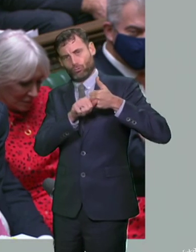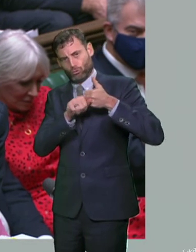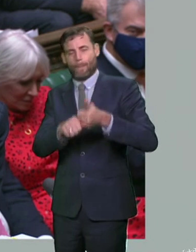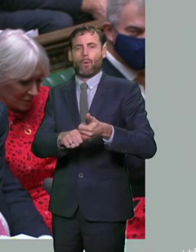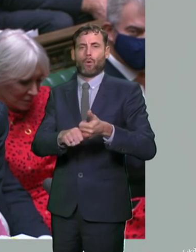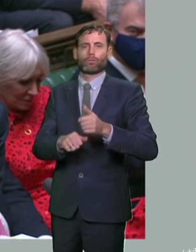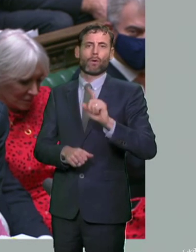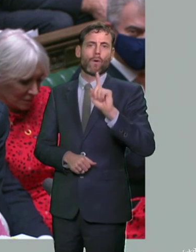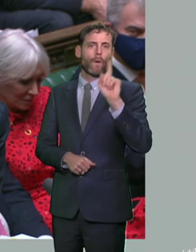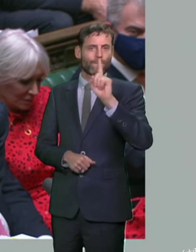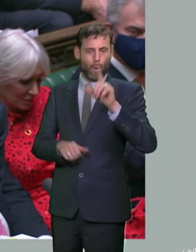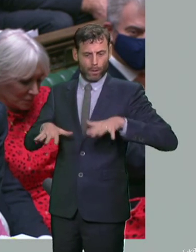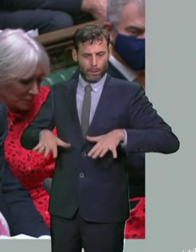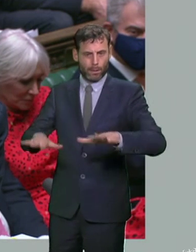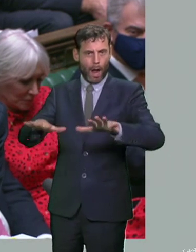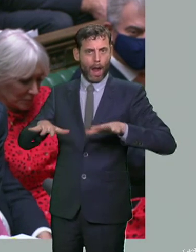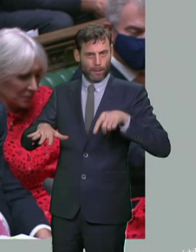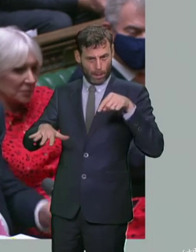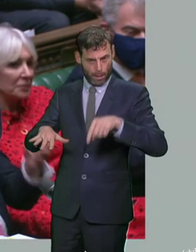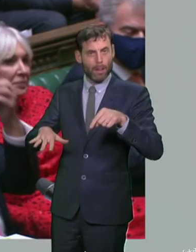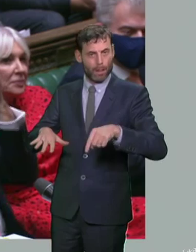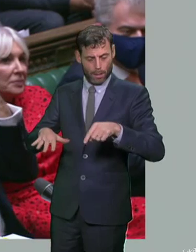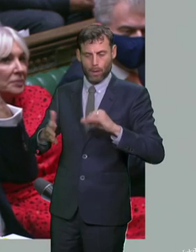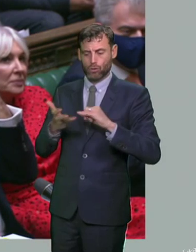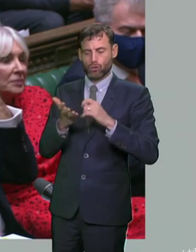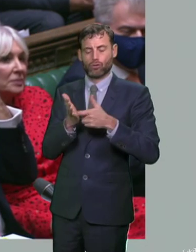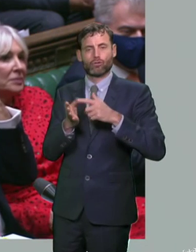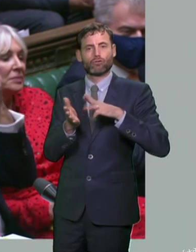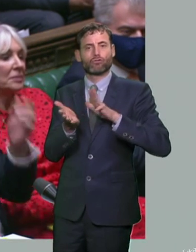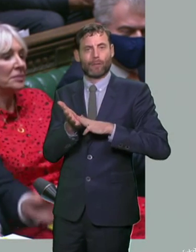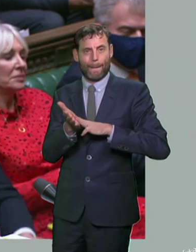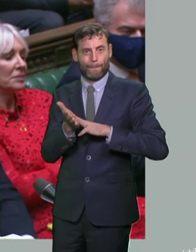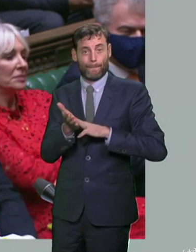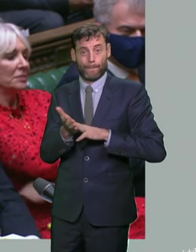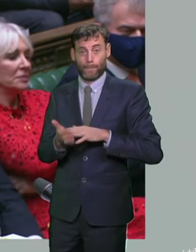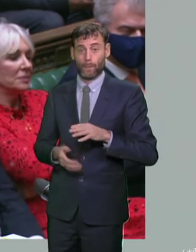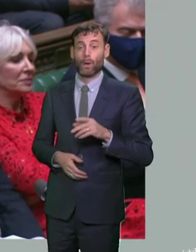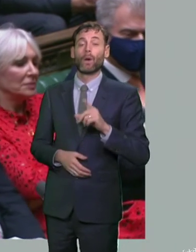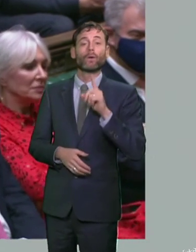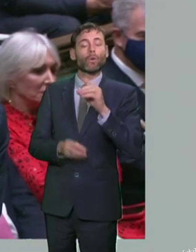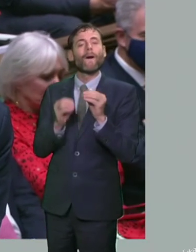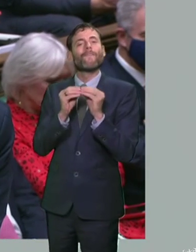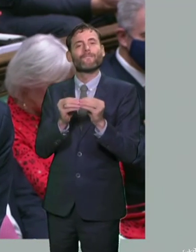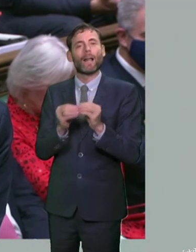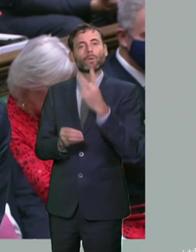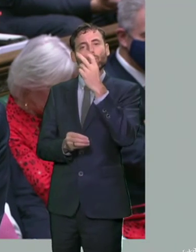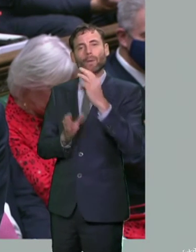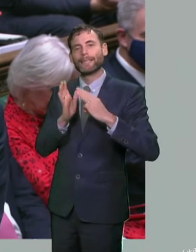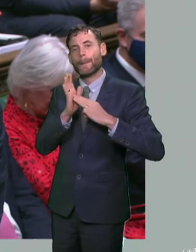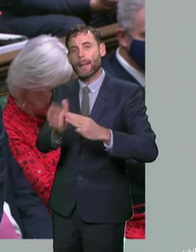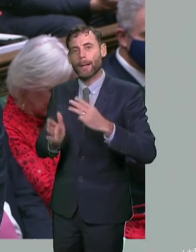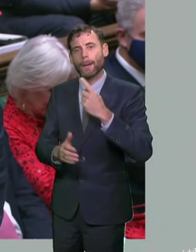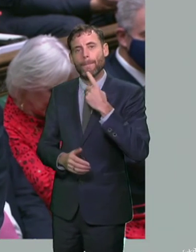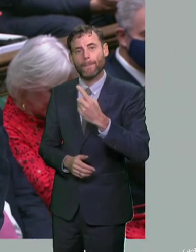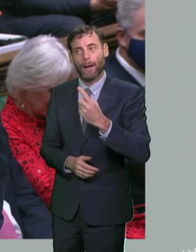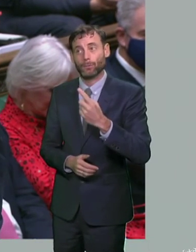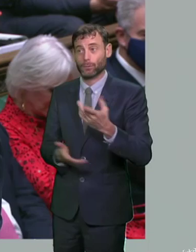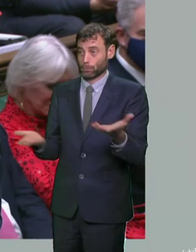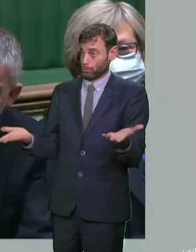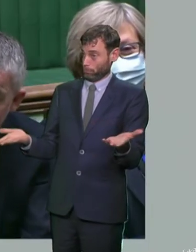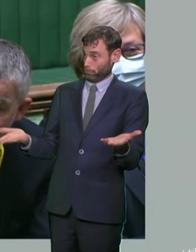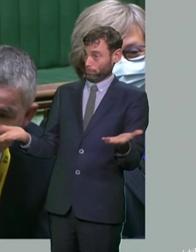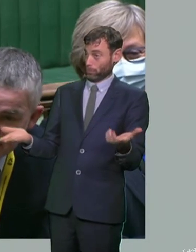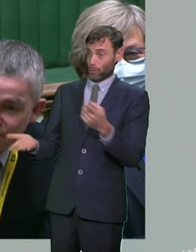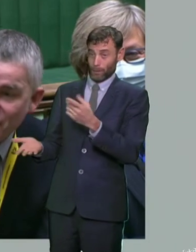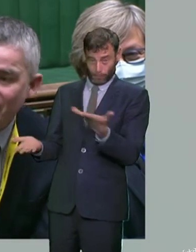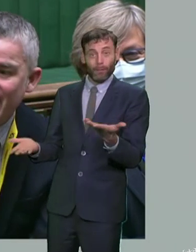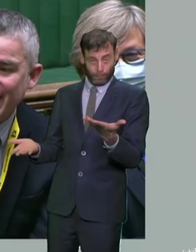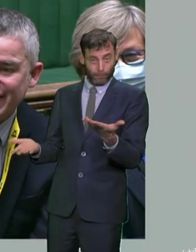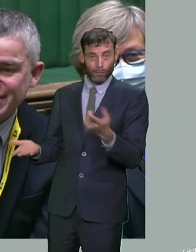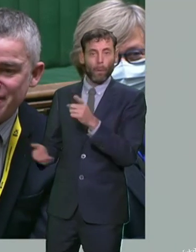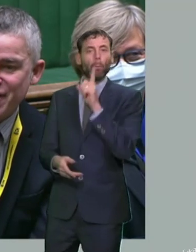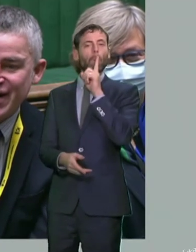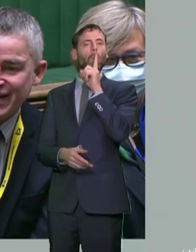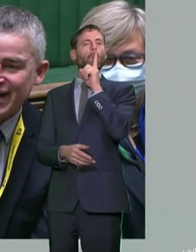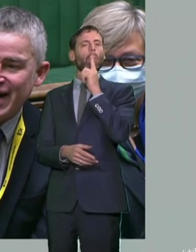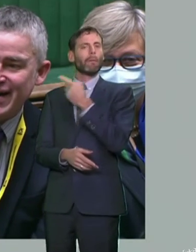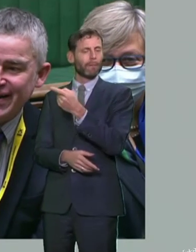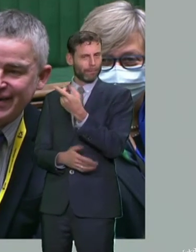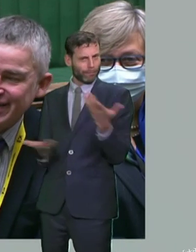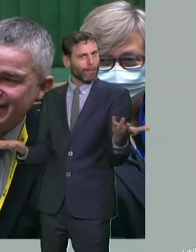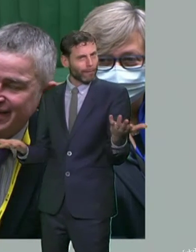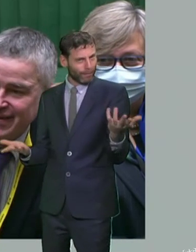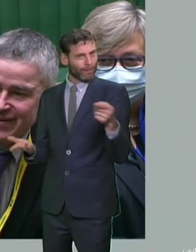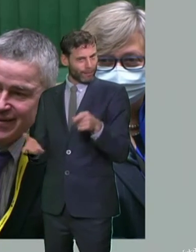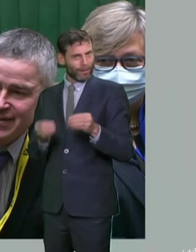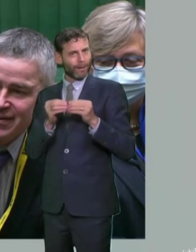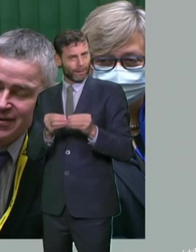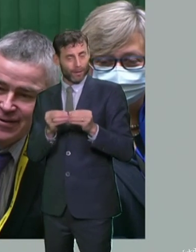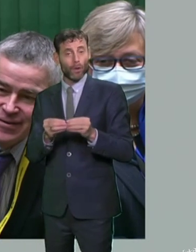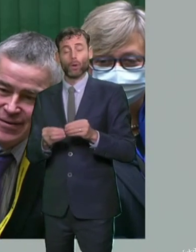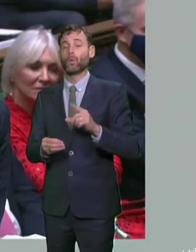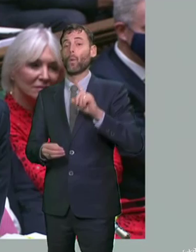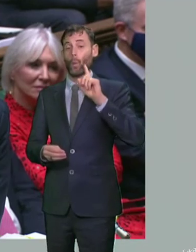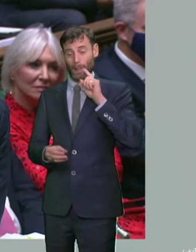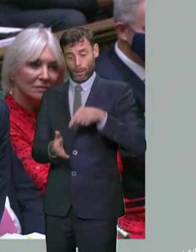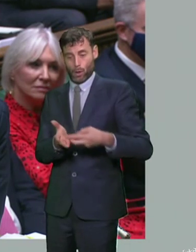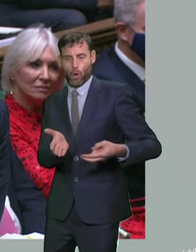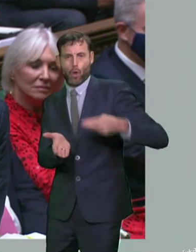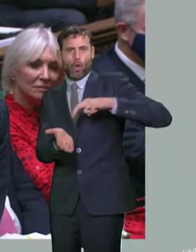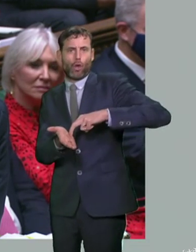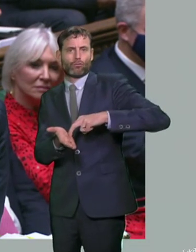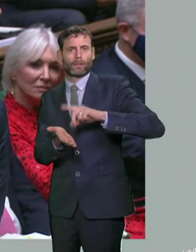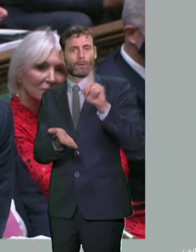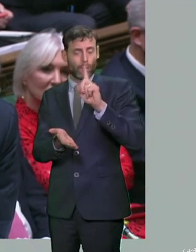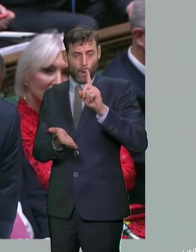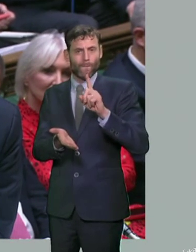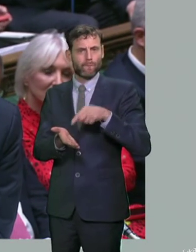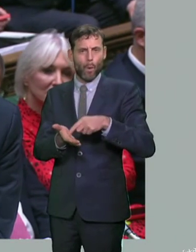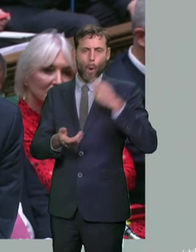for tidal stream to the value of £20 million in the upcoming contract for difference auction— Come on, that is not to be sneezed at.